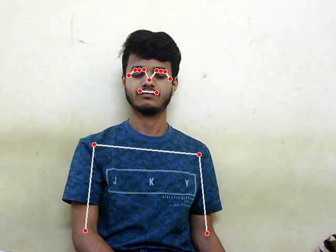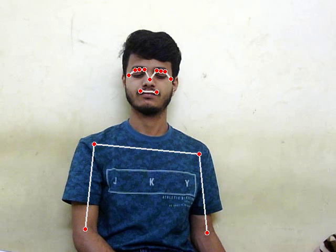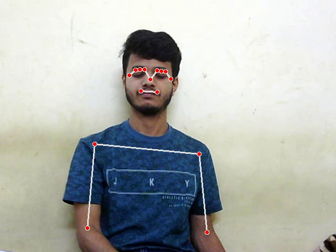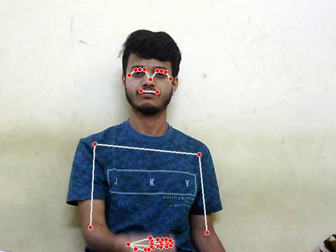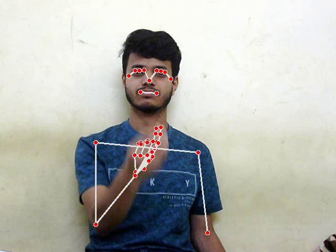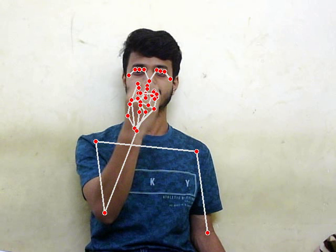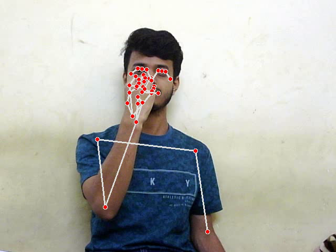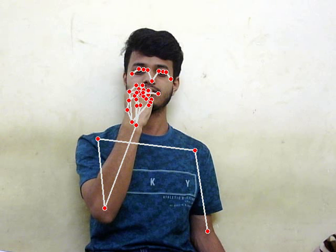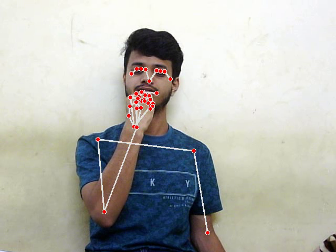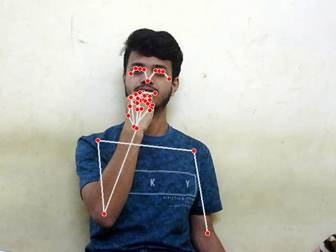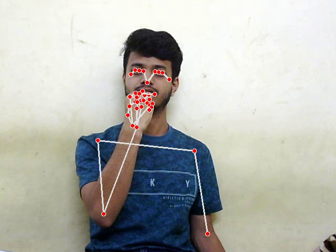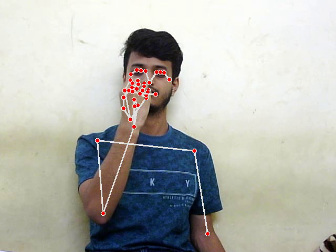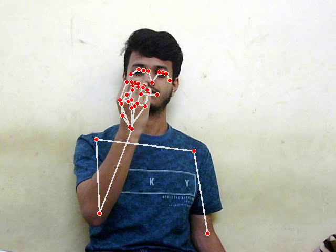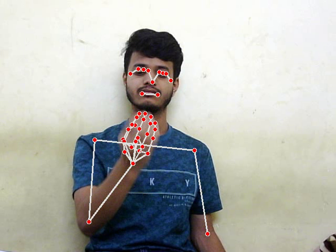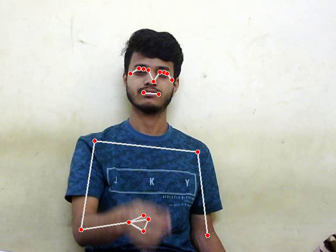eat